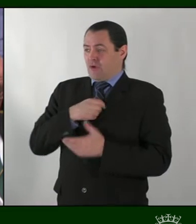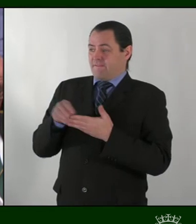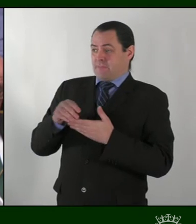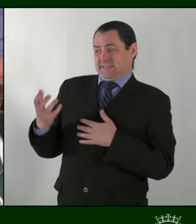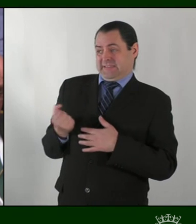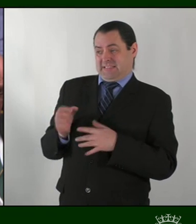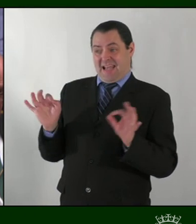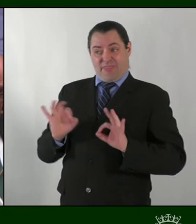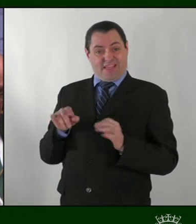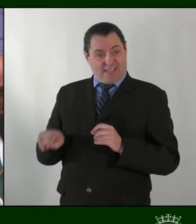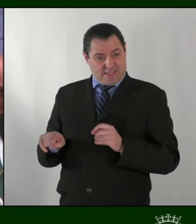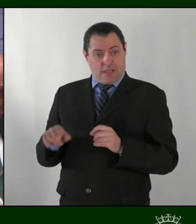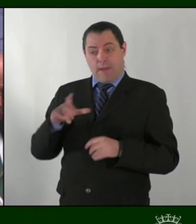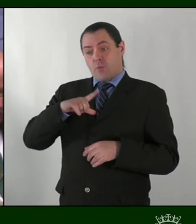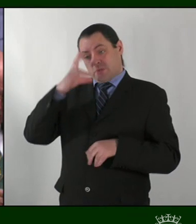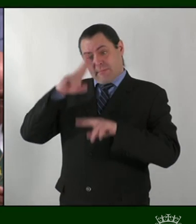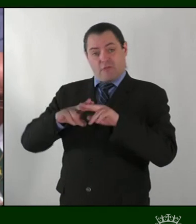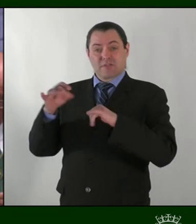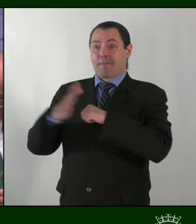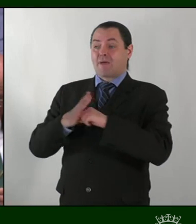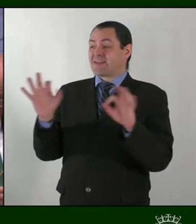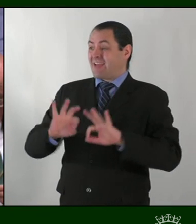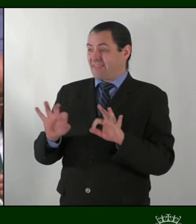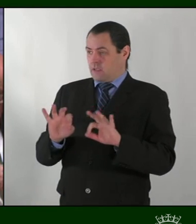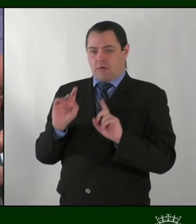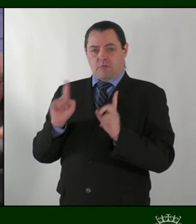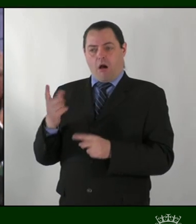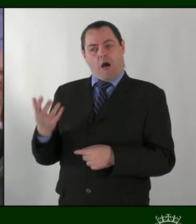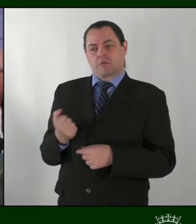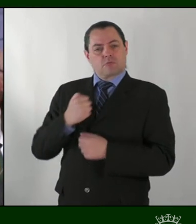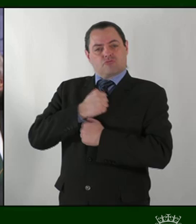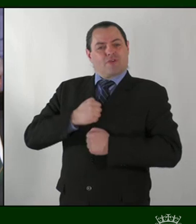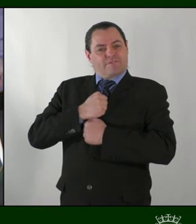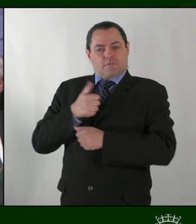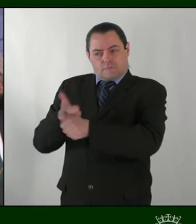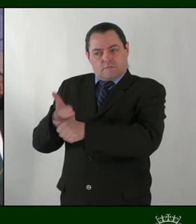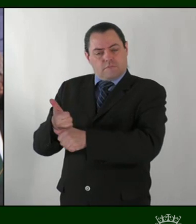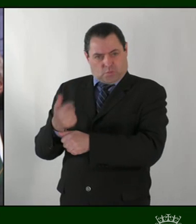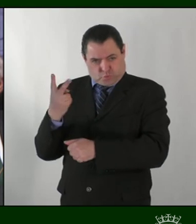Because the parents were unmarried, the law denied that support to the two grieving children.